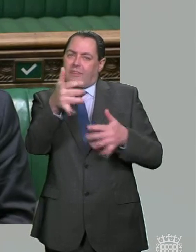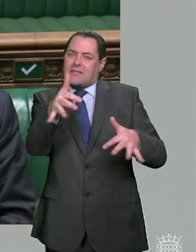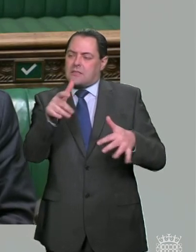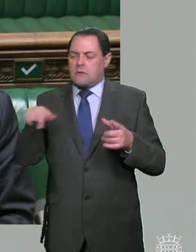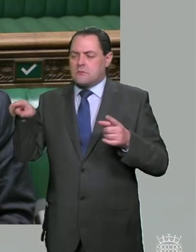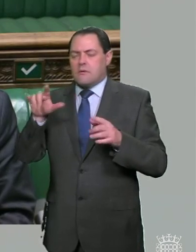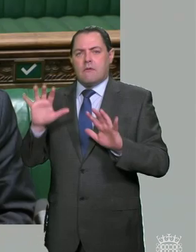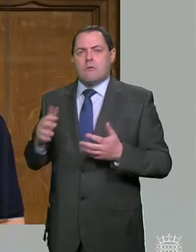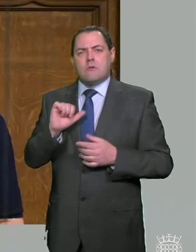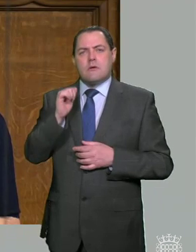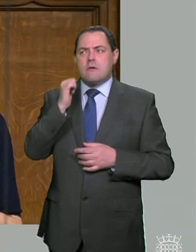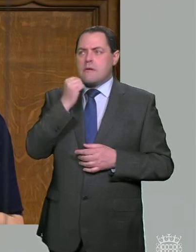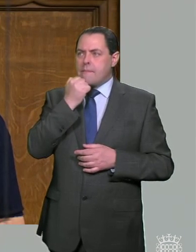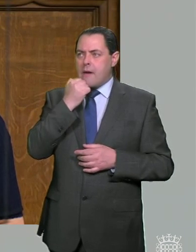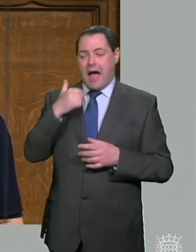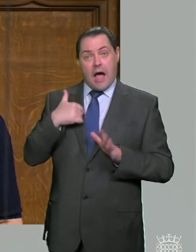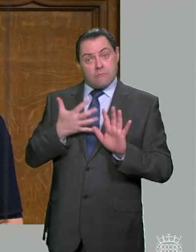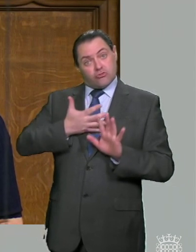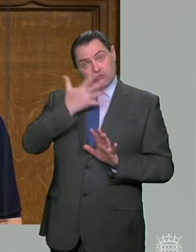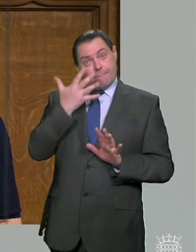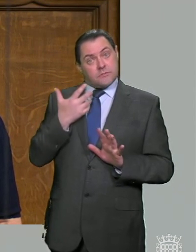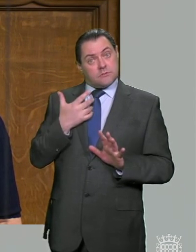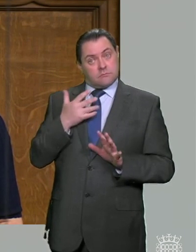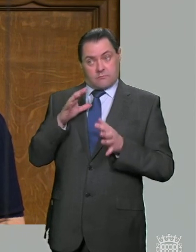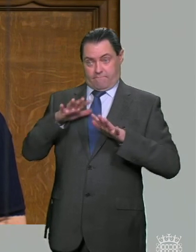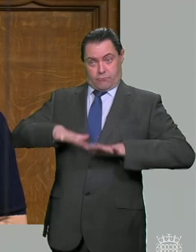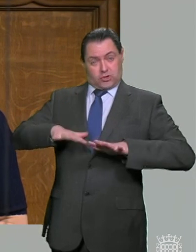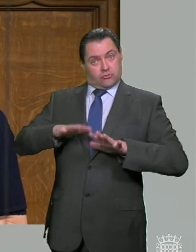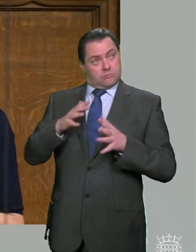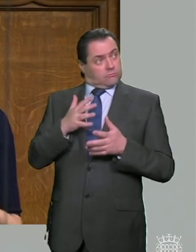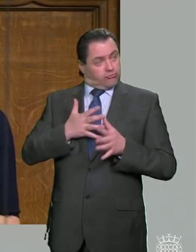Frankly, I am ashamed on behalf of this country.